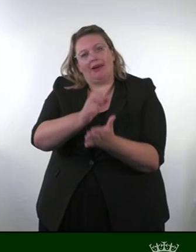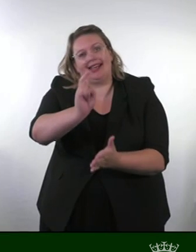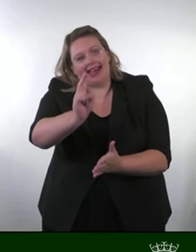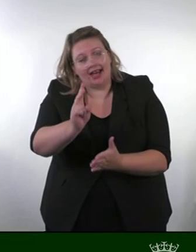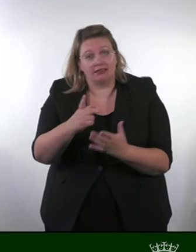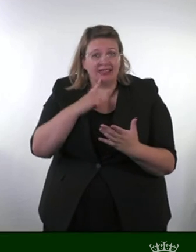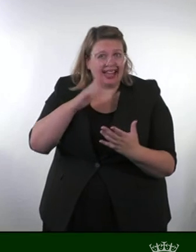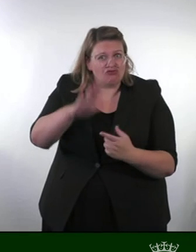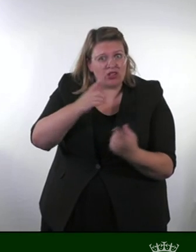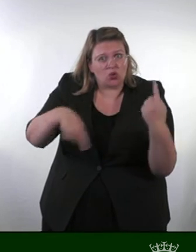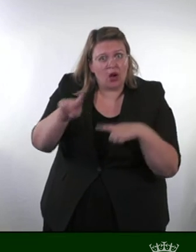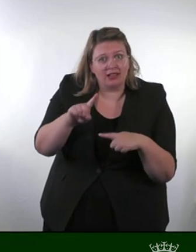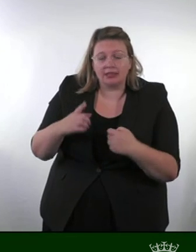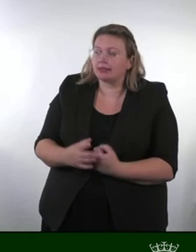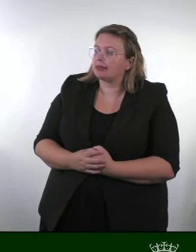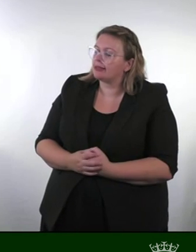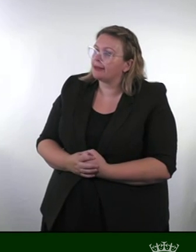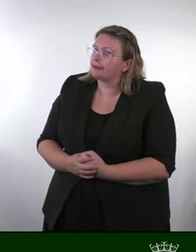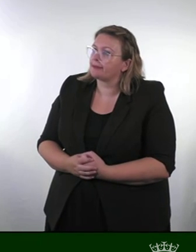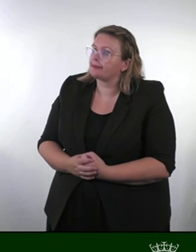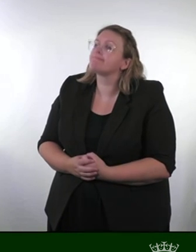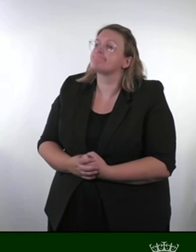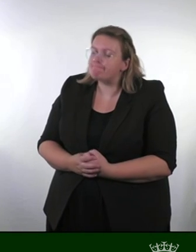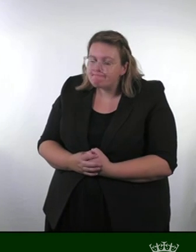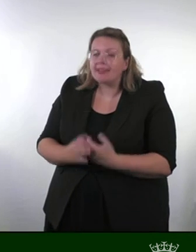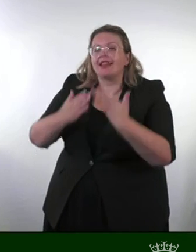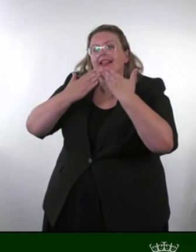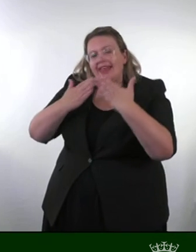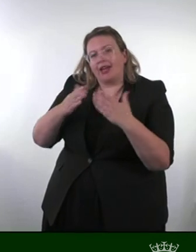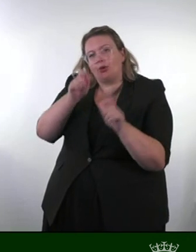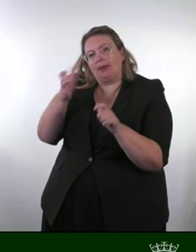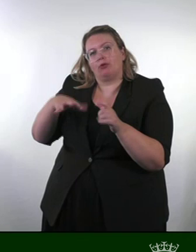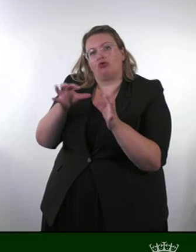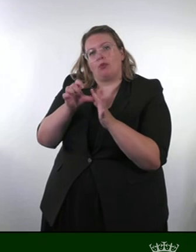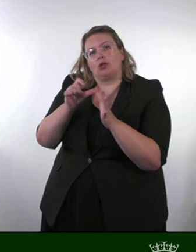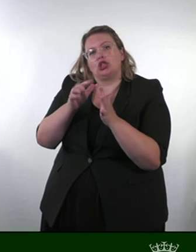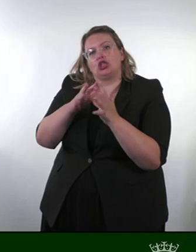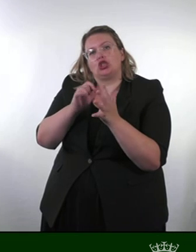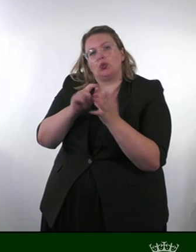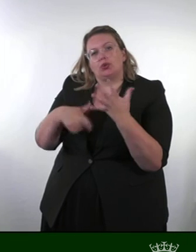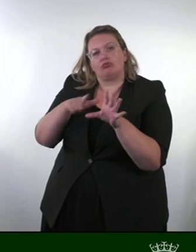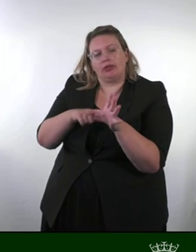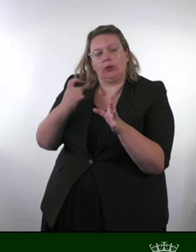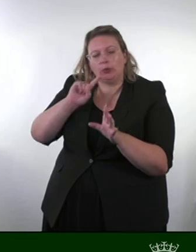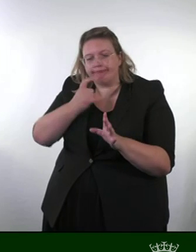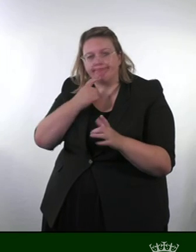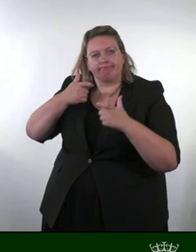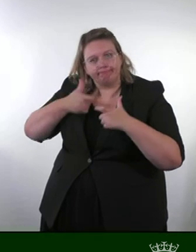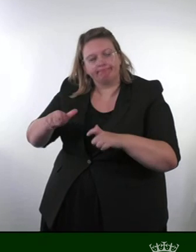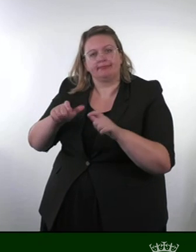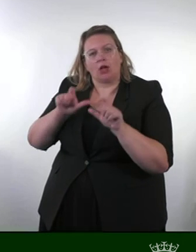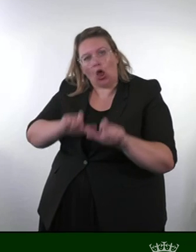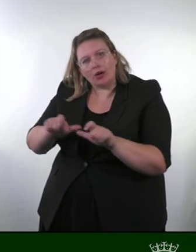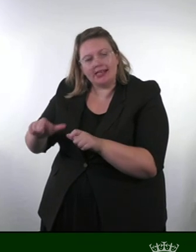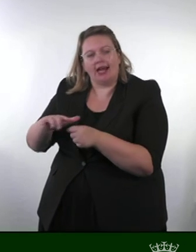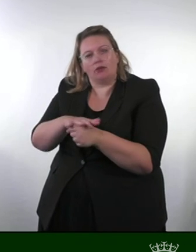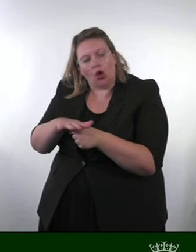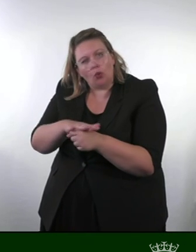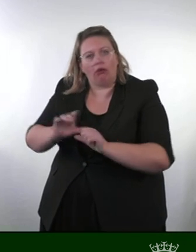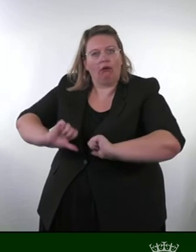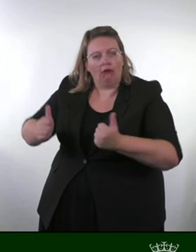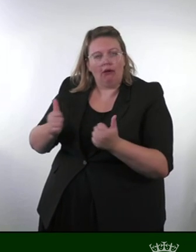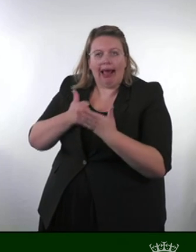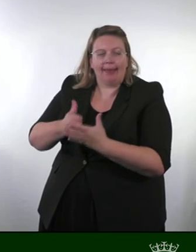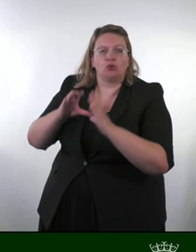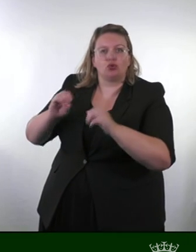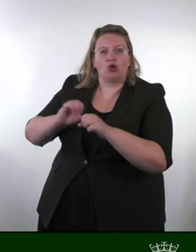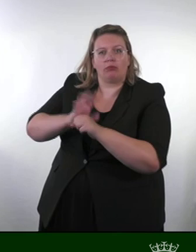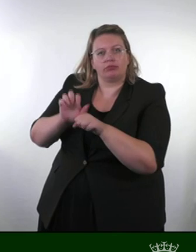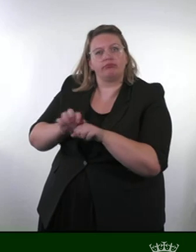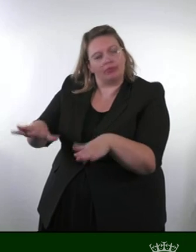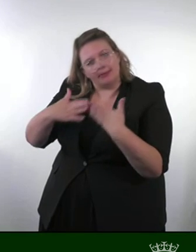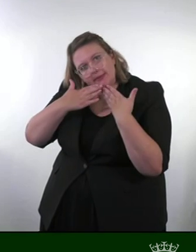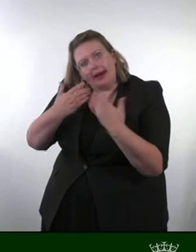I thank my honourable Friend, and I thank the people of Dewsbury for their fortitude in doing what they have done and the local action that they are taking to defeat the virus.